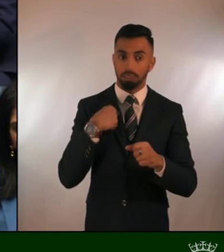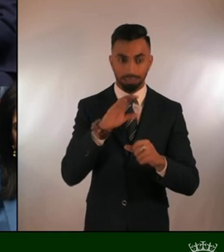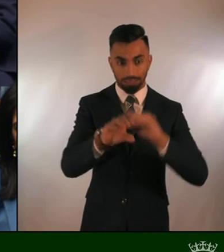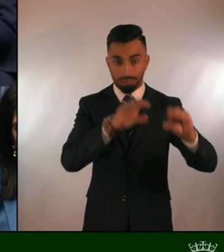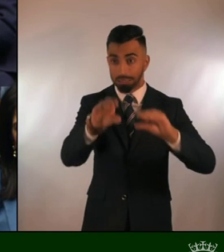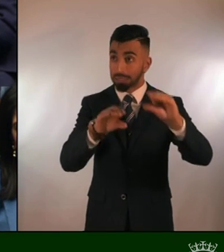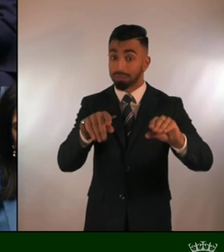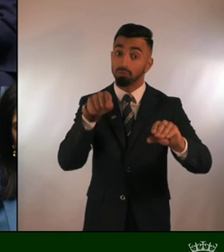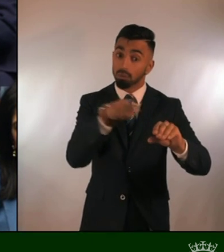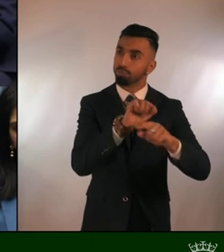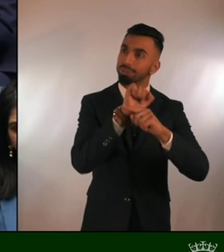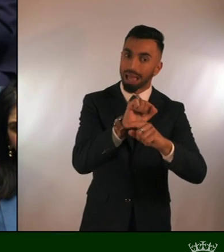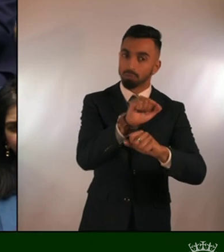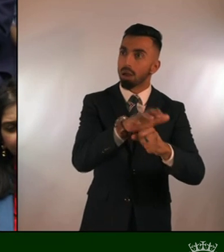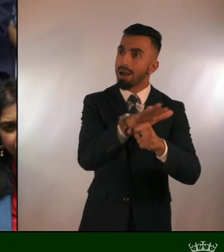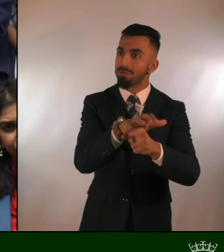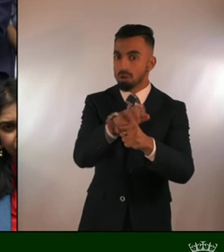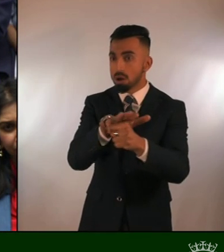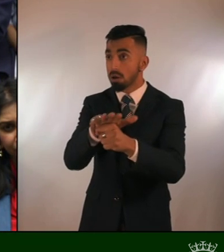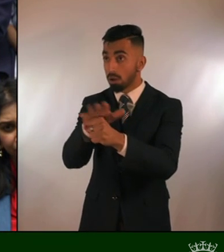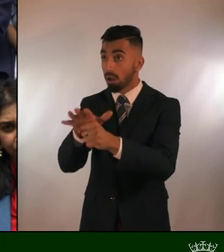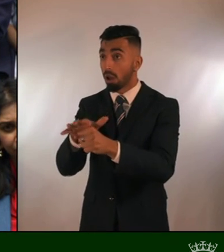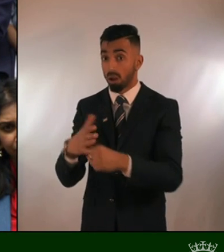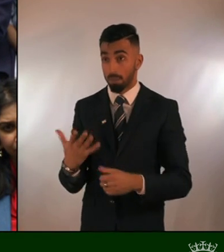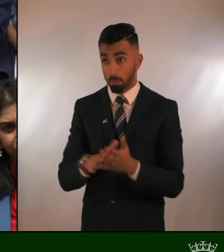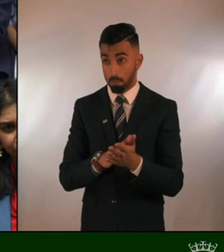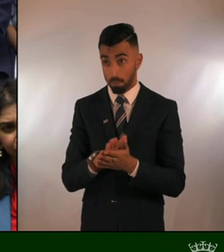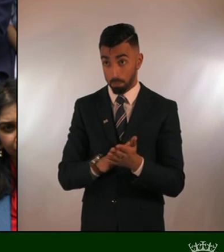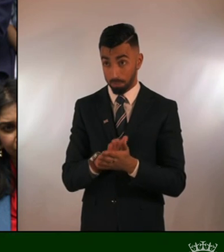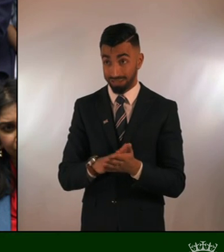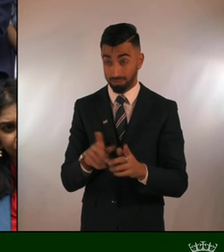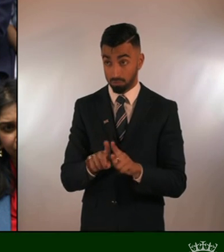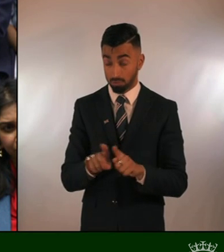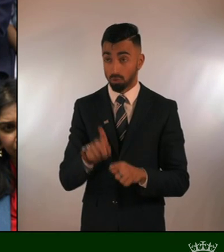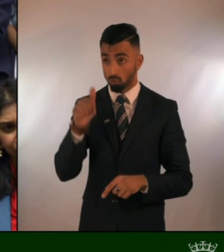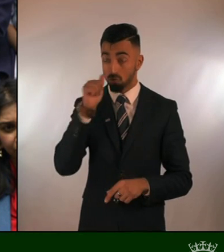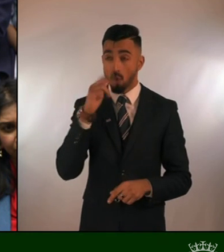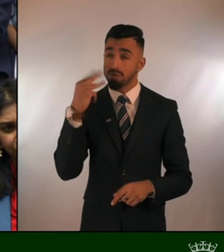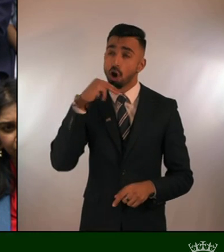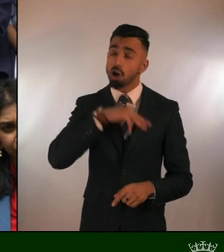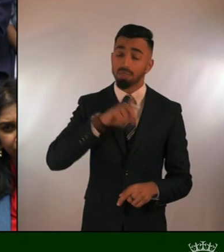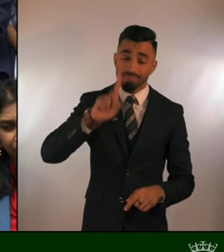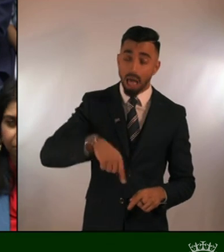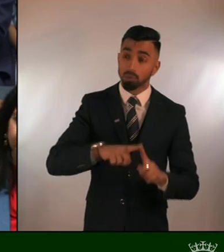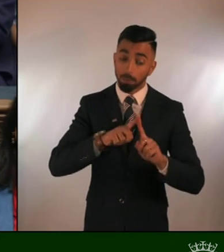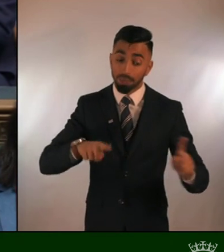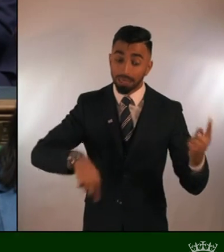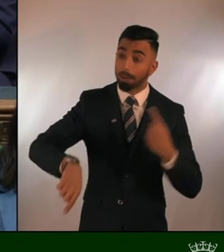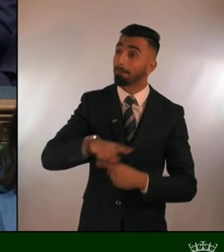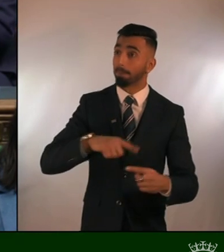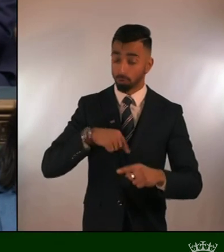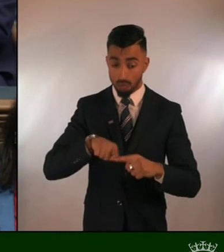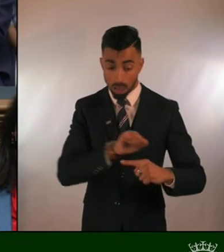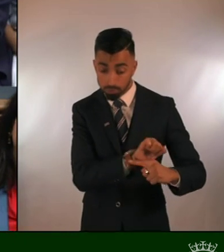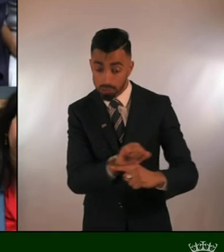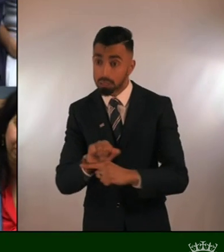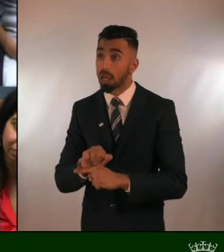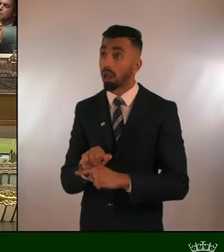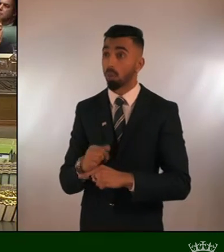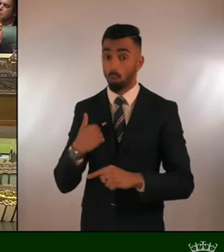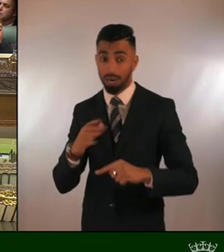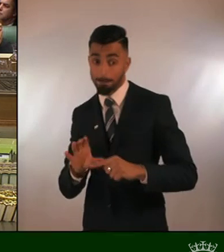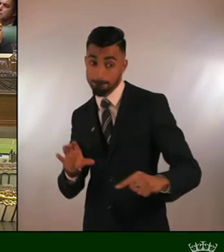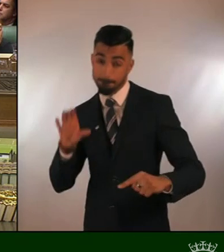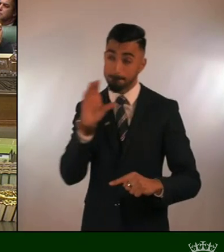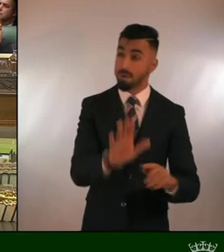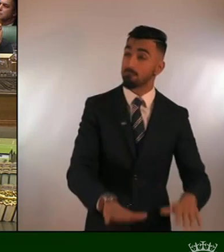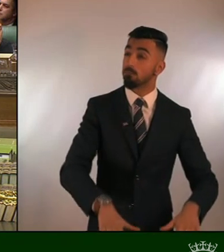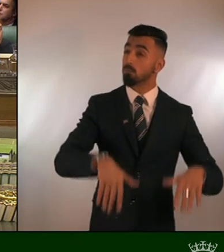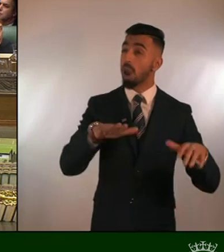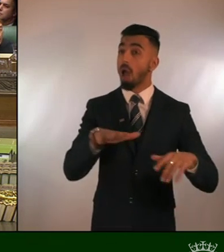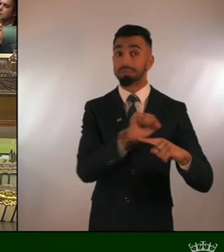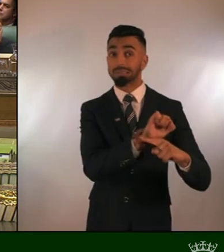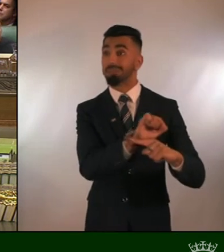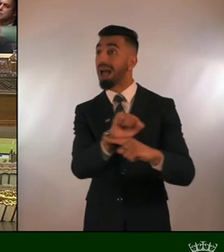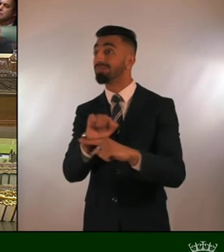To protect people and over 300,000 properties, I am doubling our investment in flood defences over the next six years to £5.2 billion.